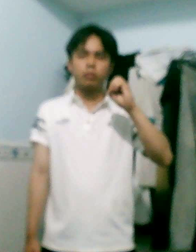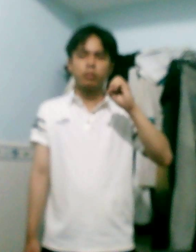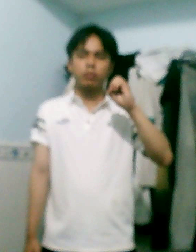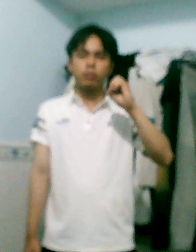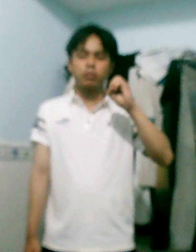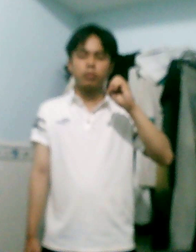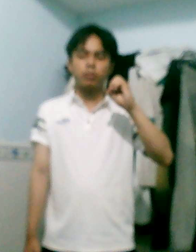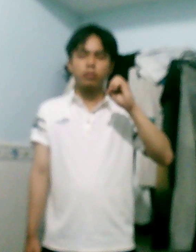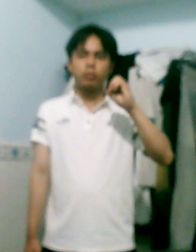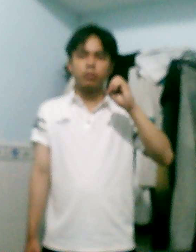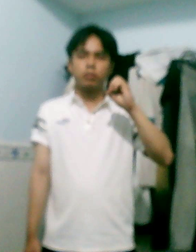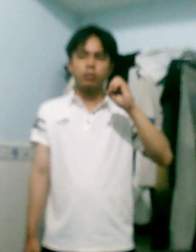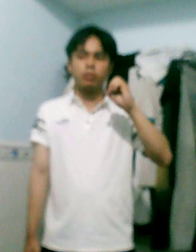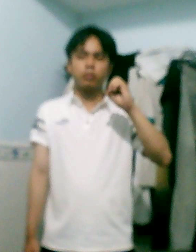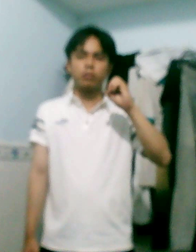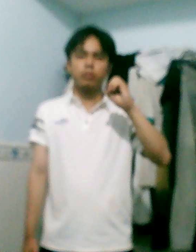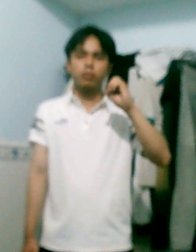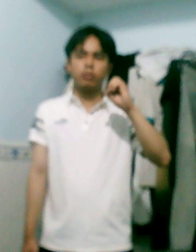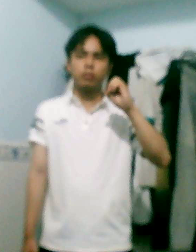o